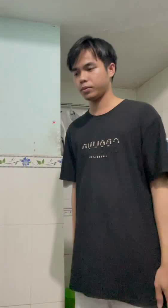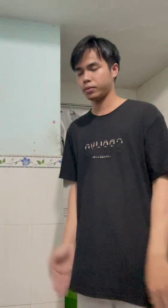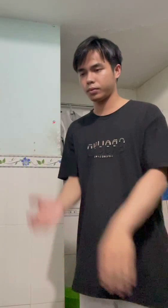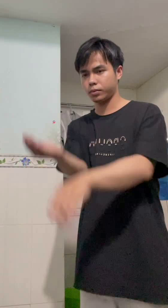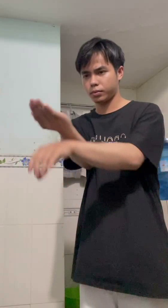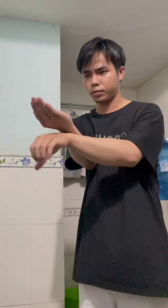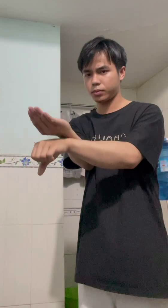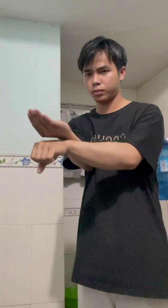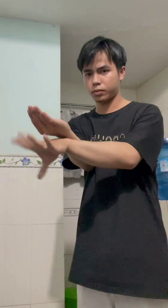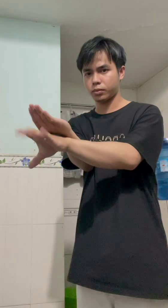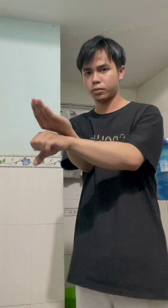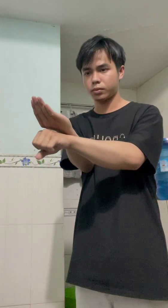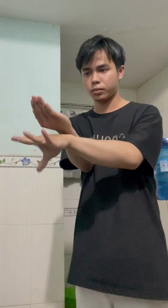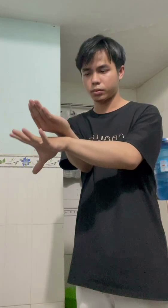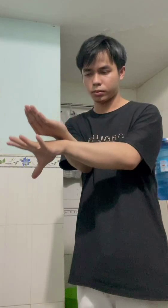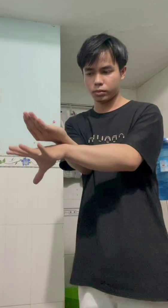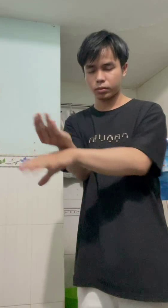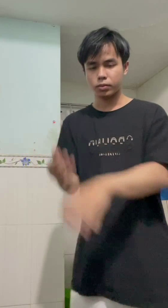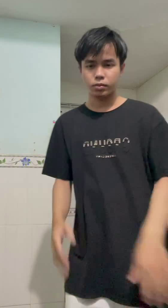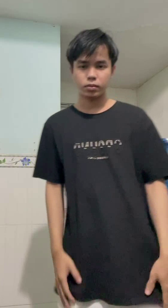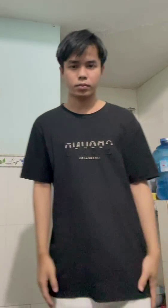ca phe